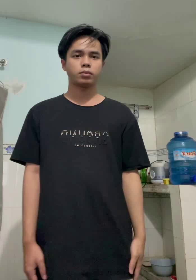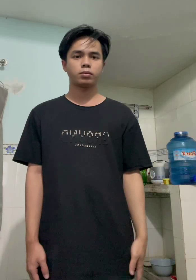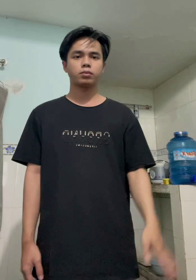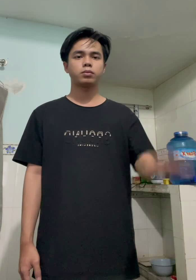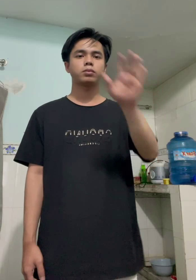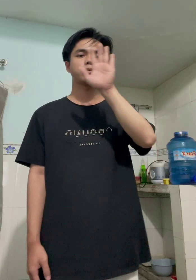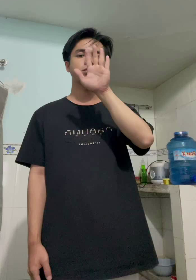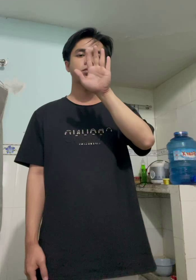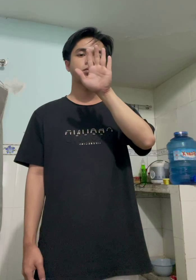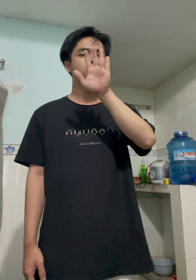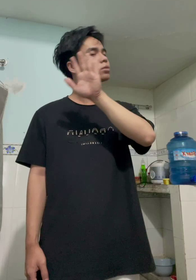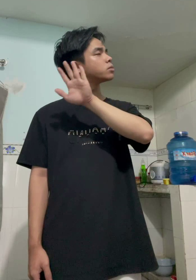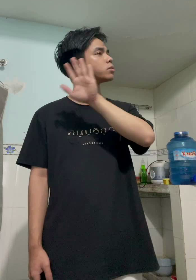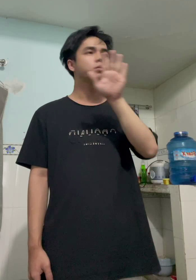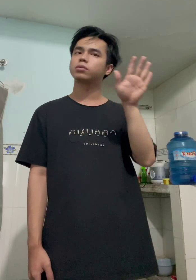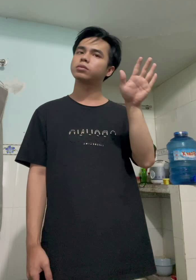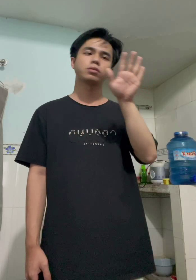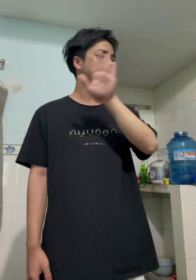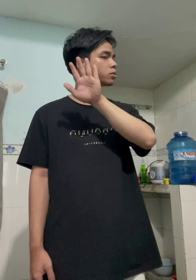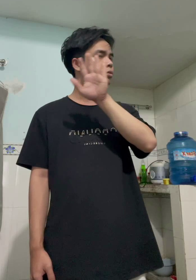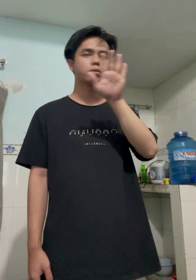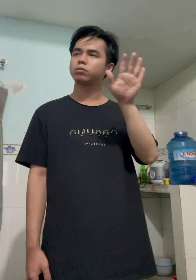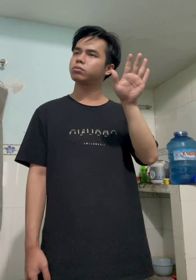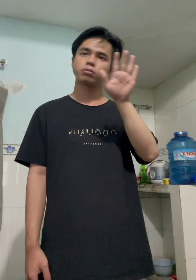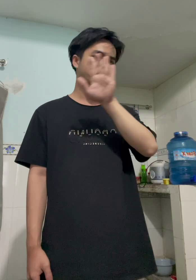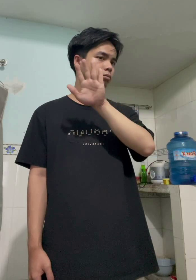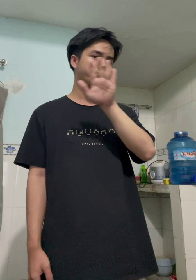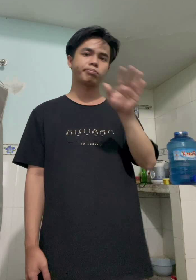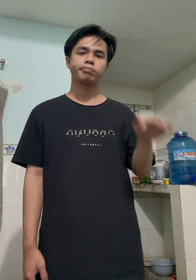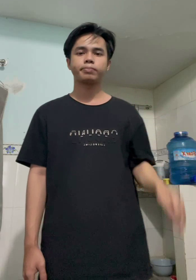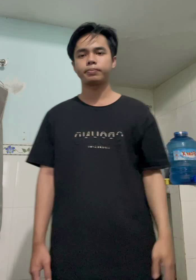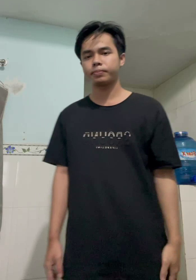khong dong y